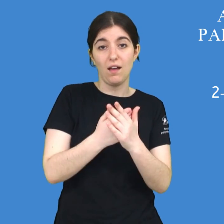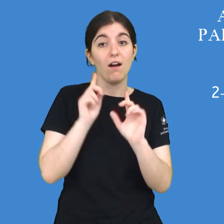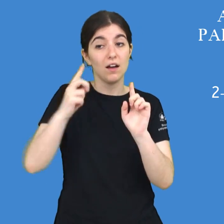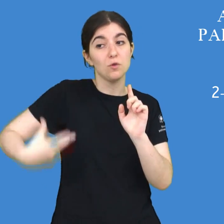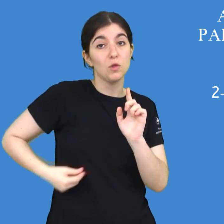caso